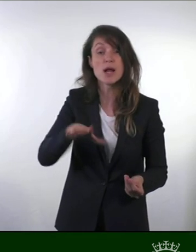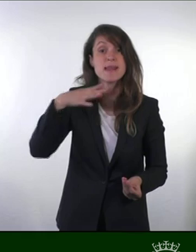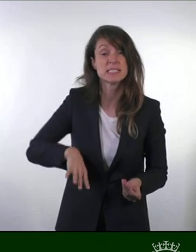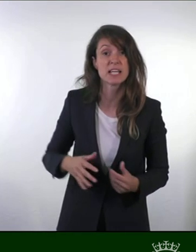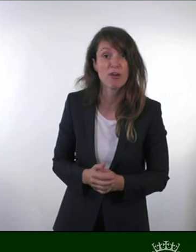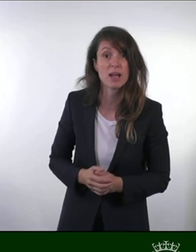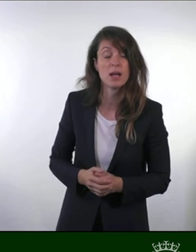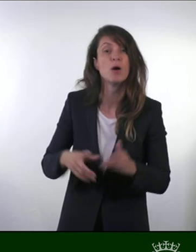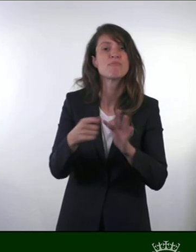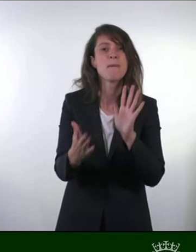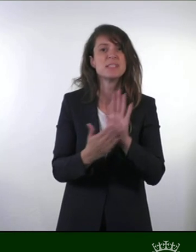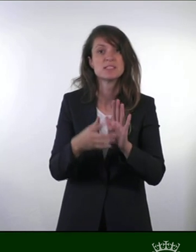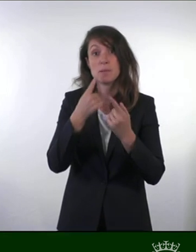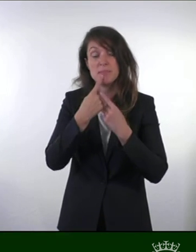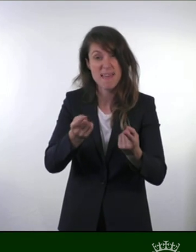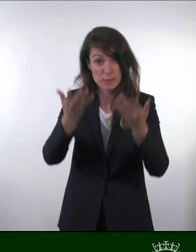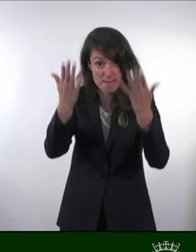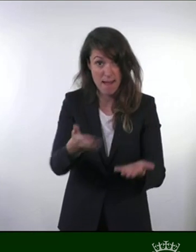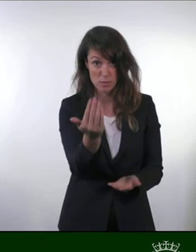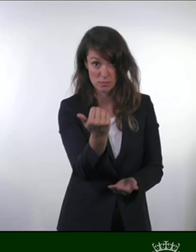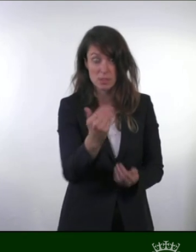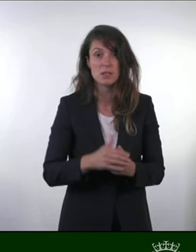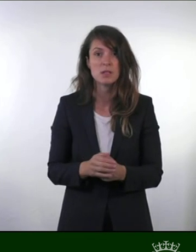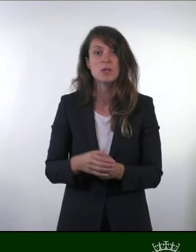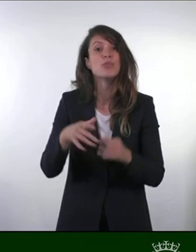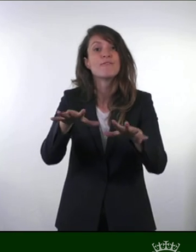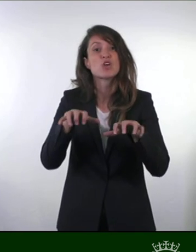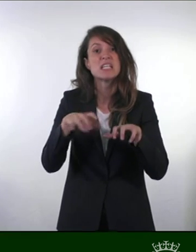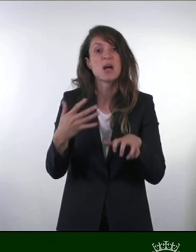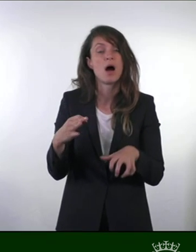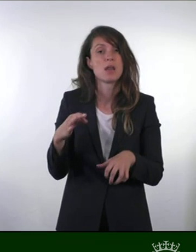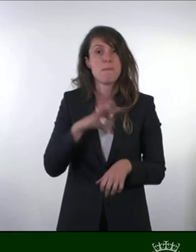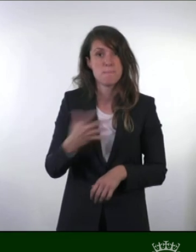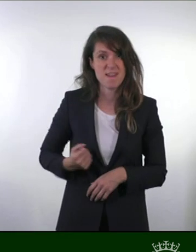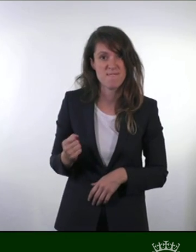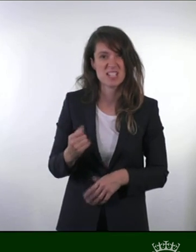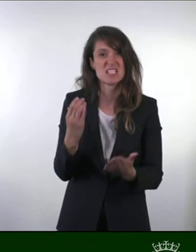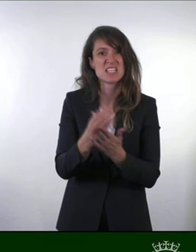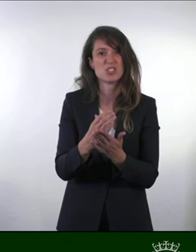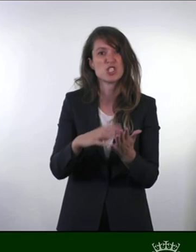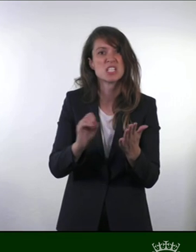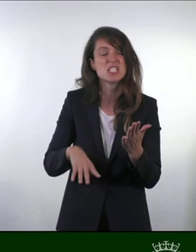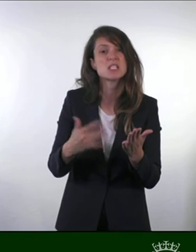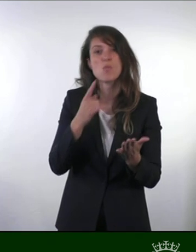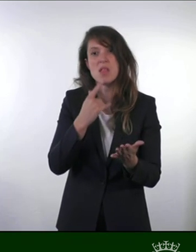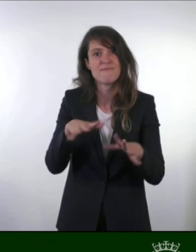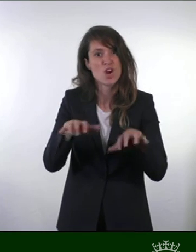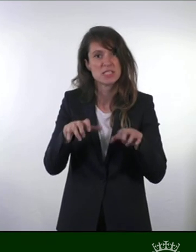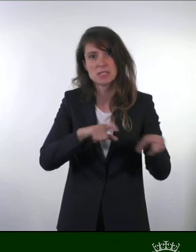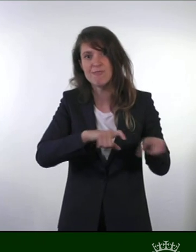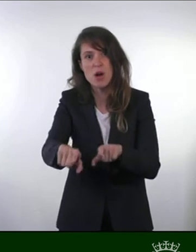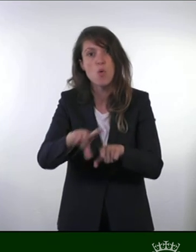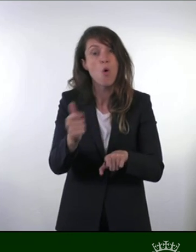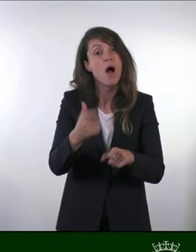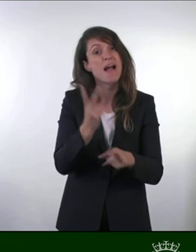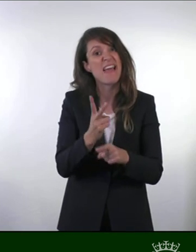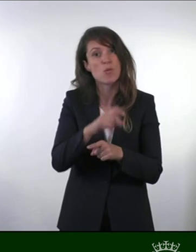Will the Prime Minister announce right now that he will keep the freeze on benefits sanctions, or will we have to wait until he is shamed into yet another U-turn?